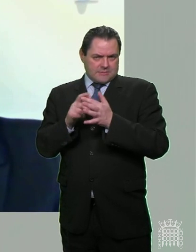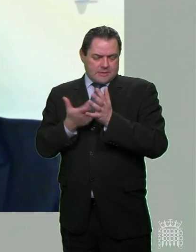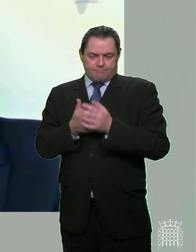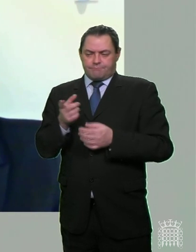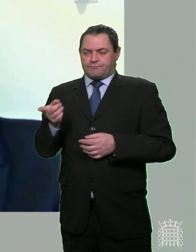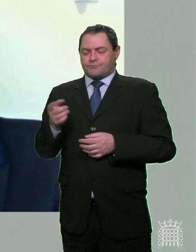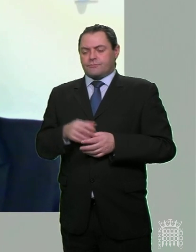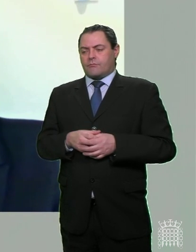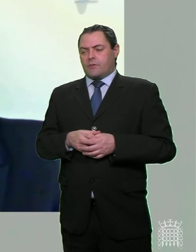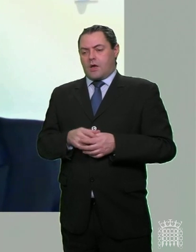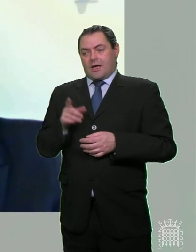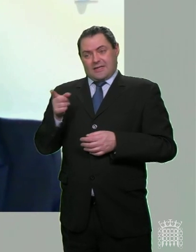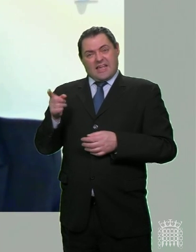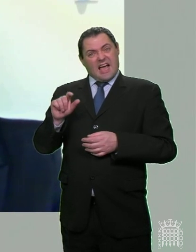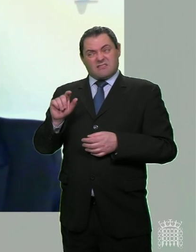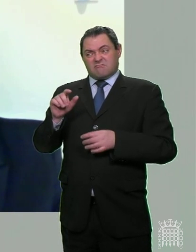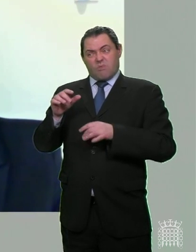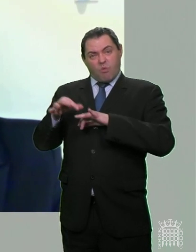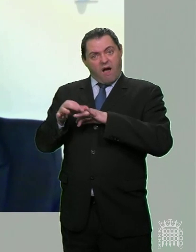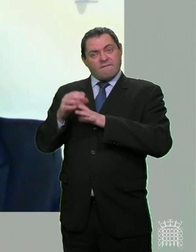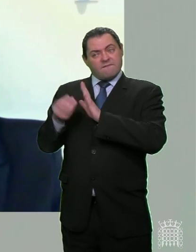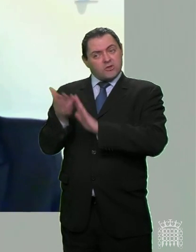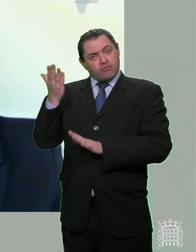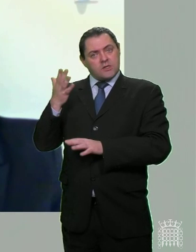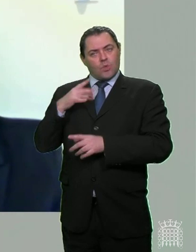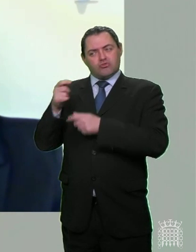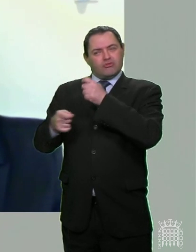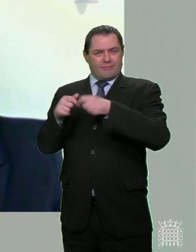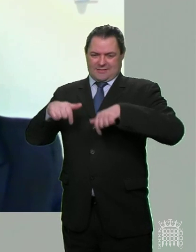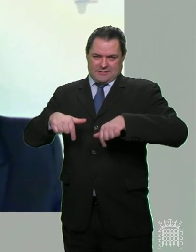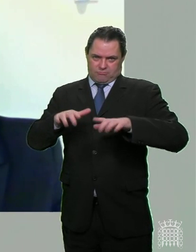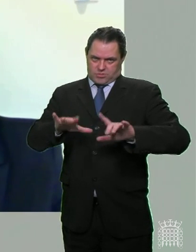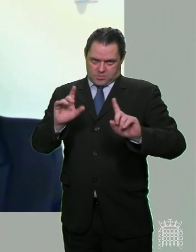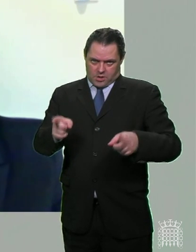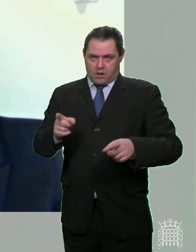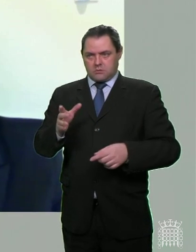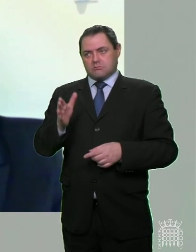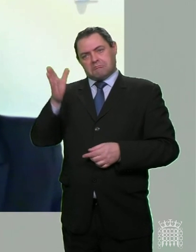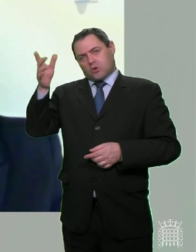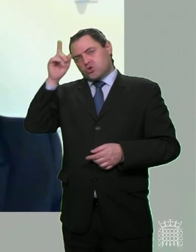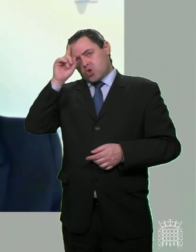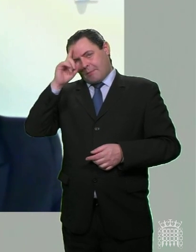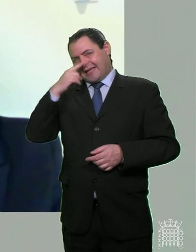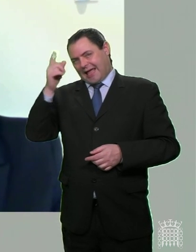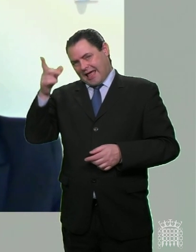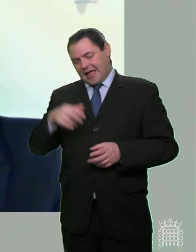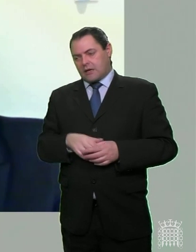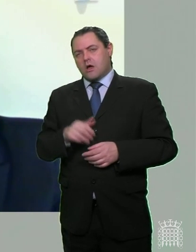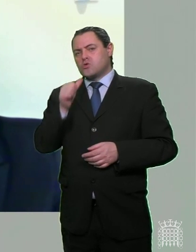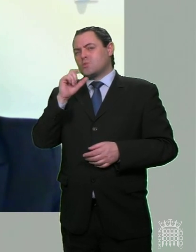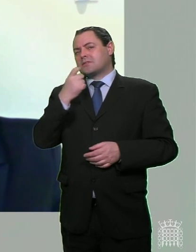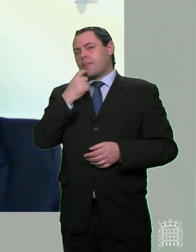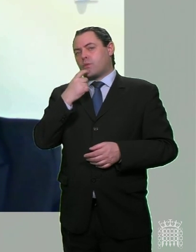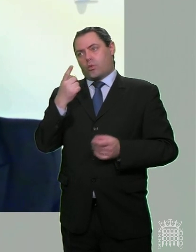He and his wife Nicki continue to fundraise for his treatments in Germany, and I know that the wonderful people of Scunthorpe have been incredibly supportive in this.